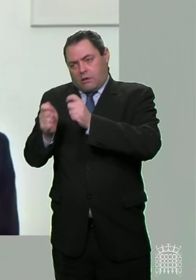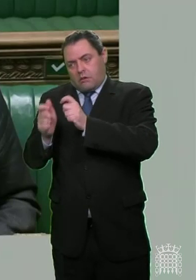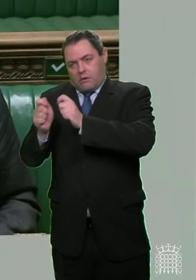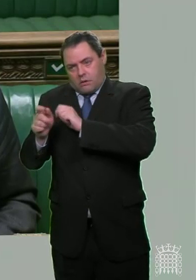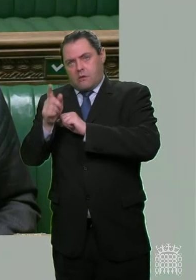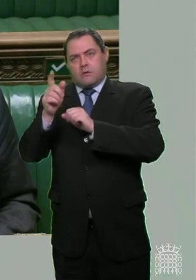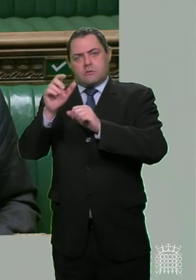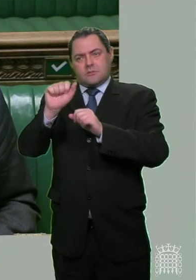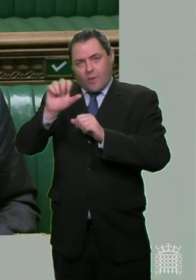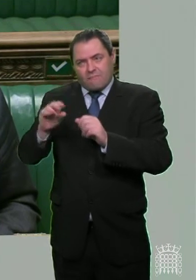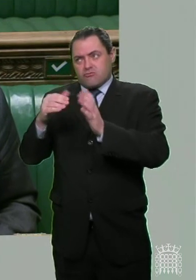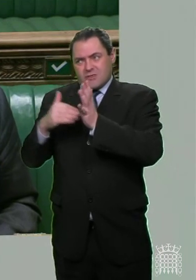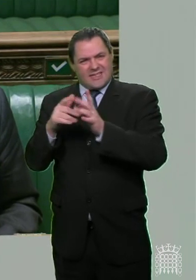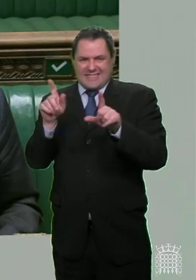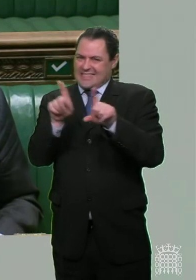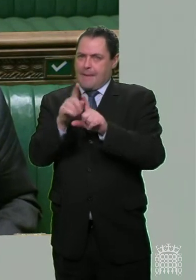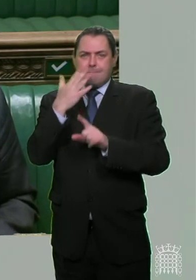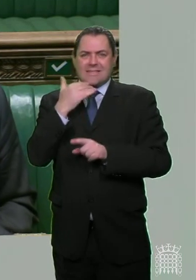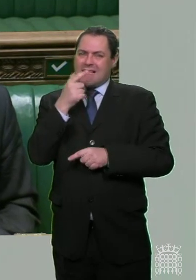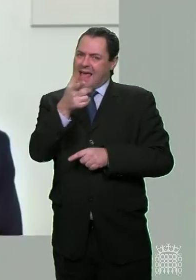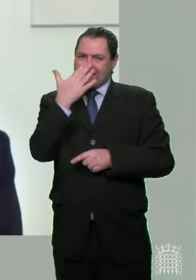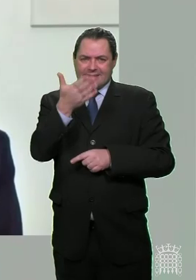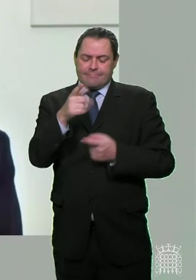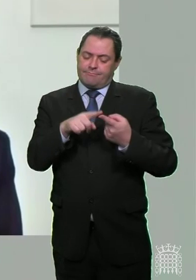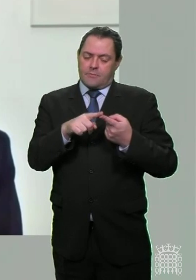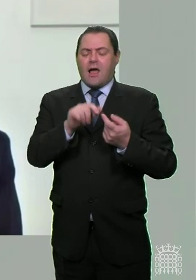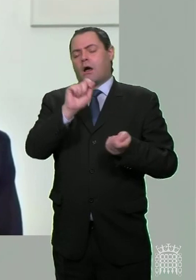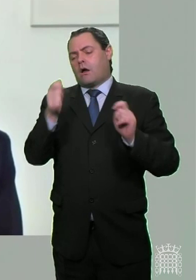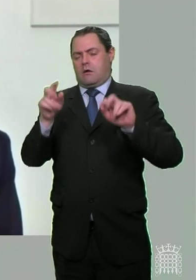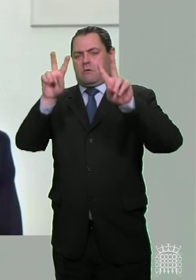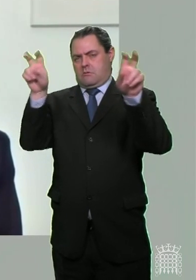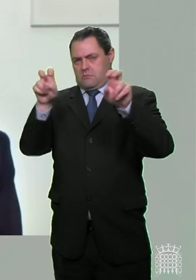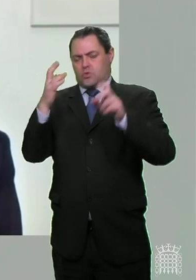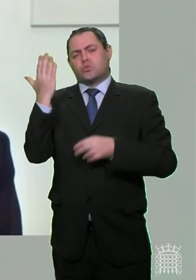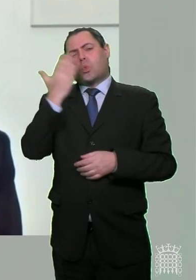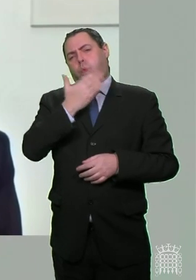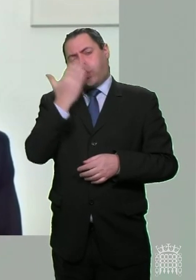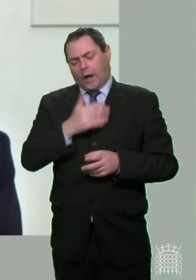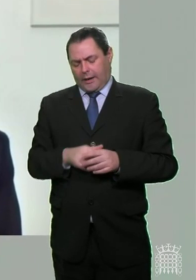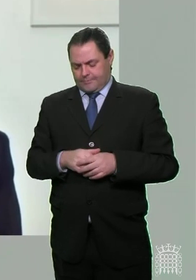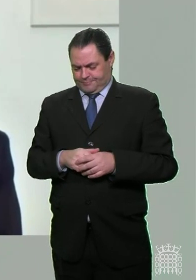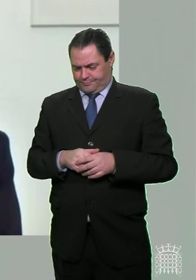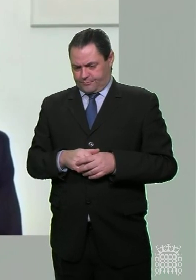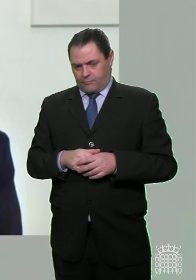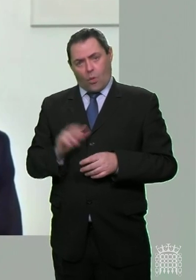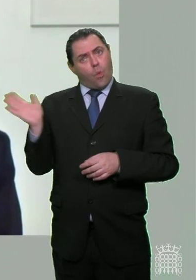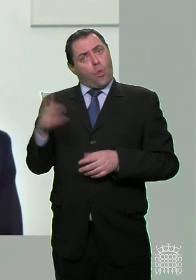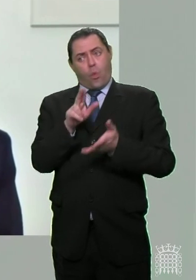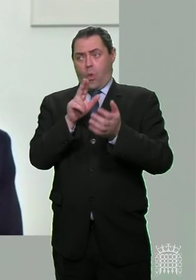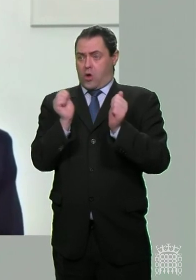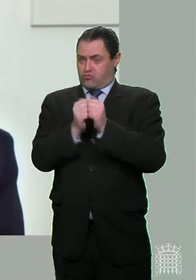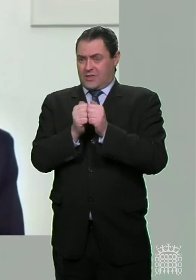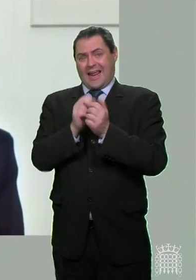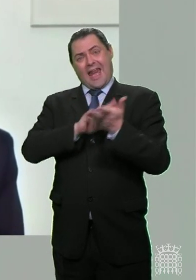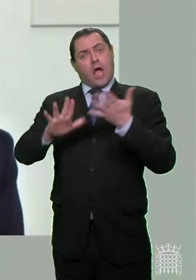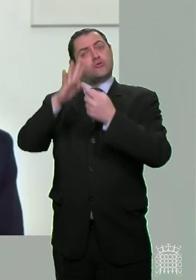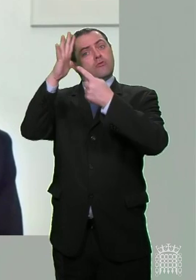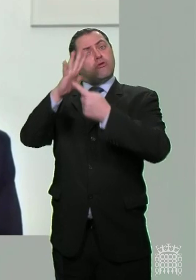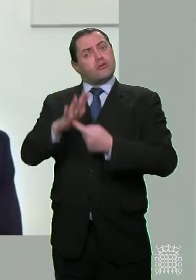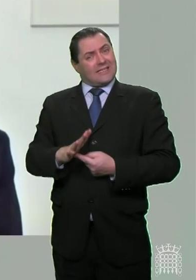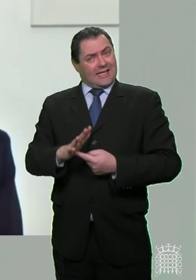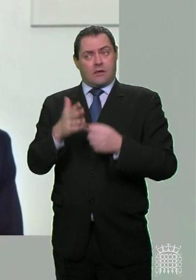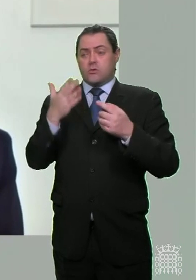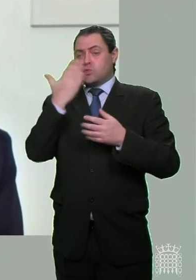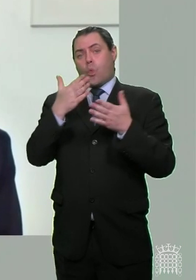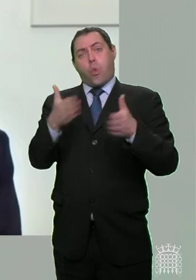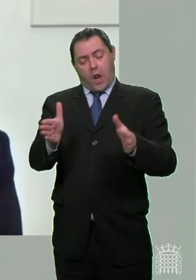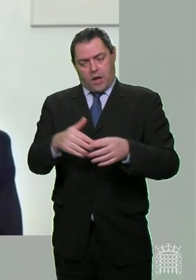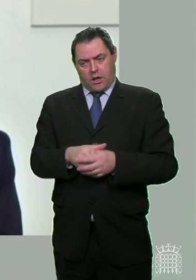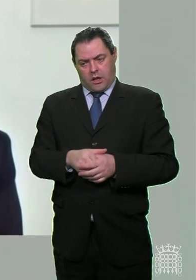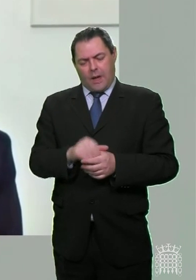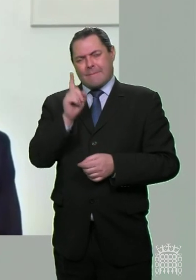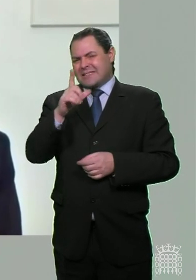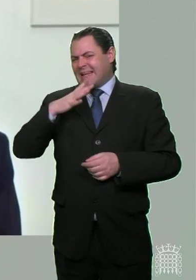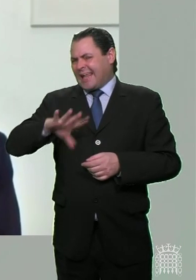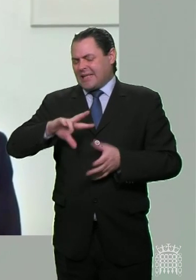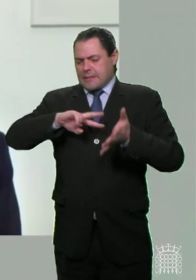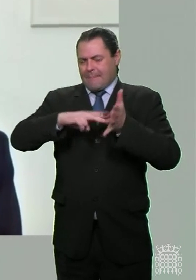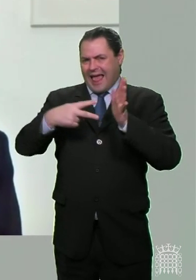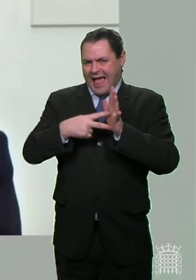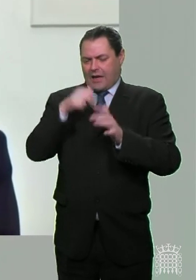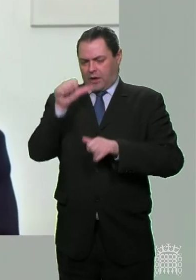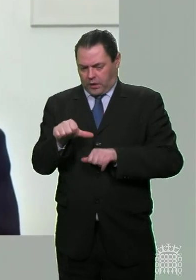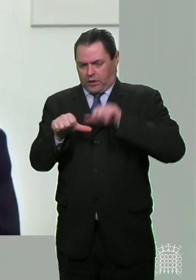Let me turn to schools. Everybody agrees that reopening our schools should be a national priority, but that requires a plan, and the Prime Minister has not got a plan.